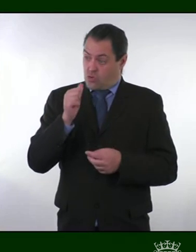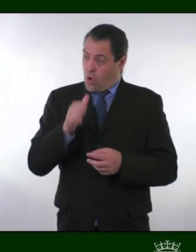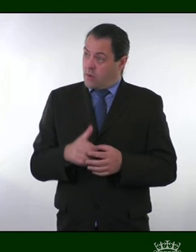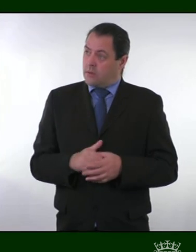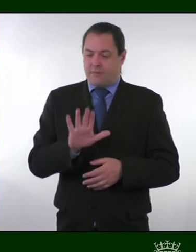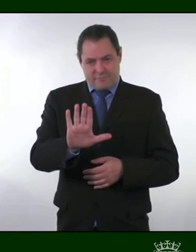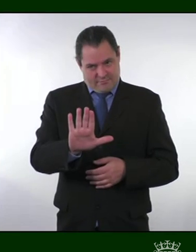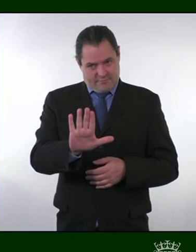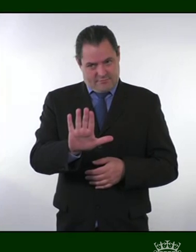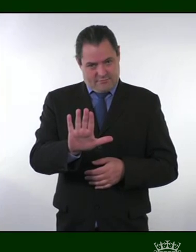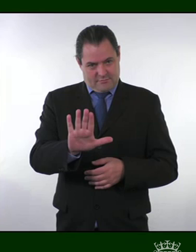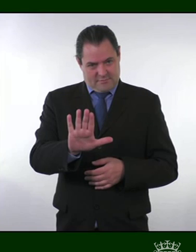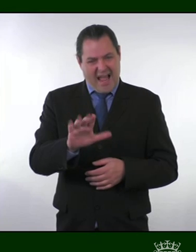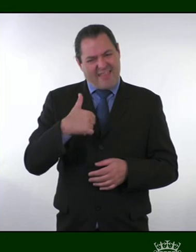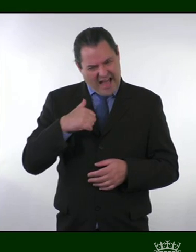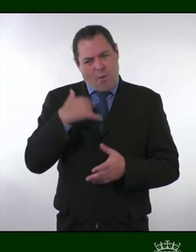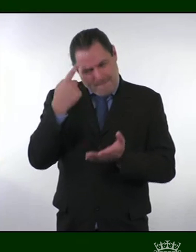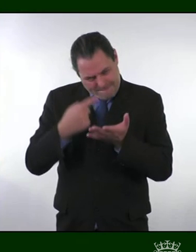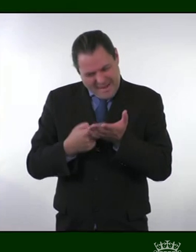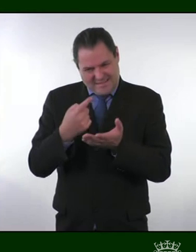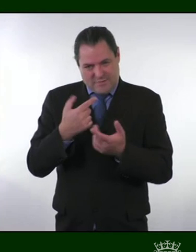Order. Prime Minister, I think I will make the decisions today. Come on!